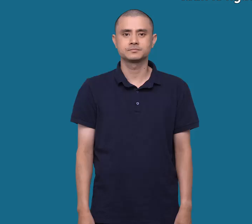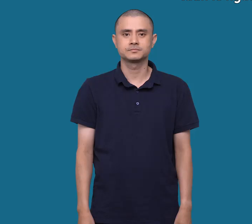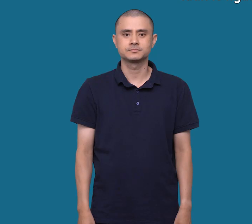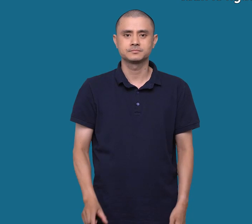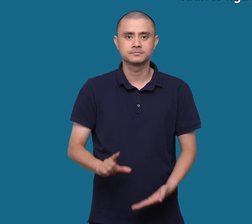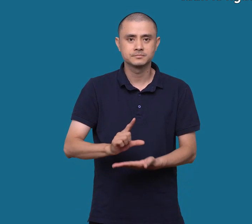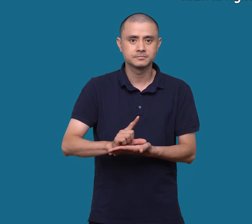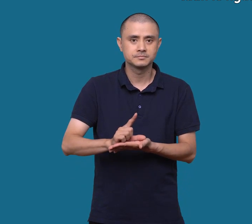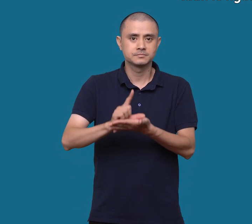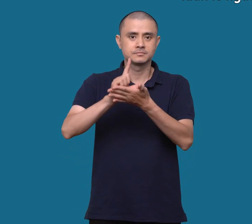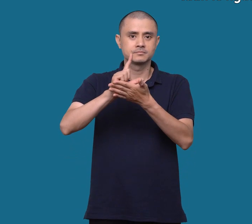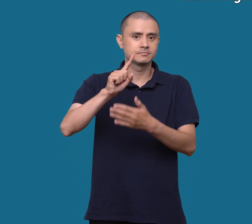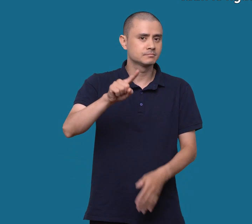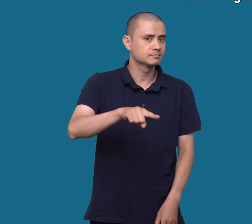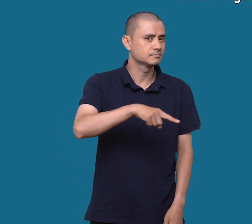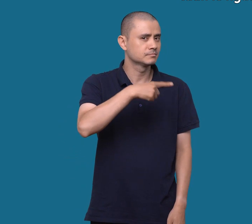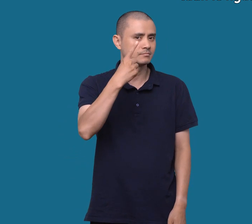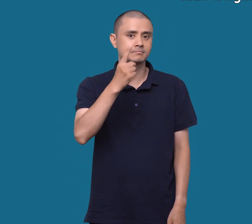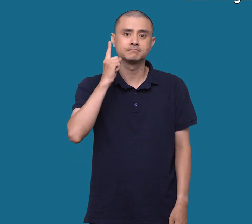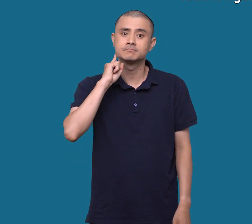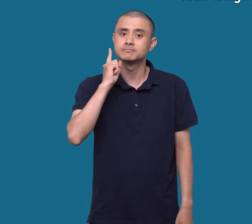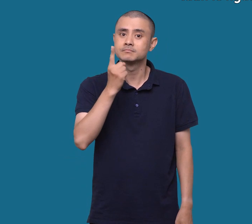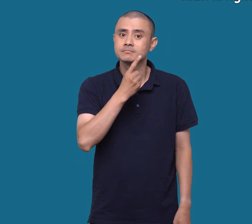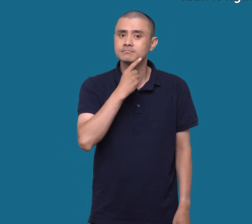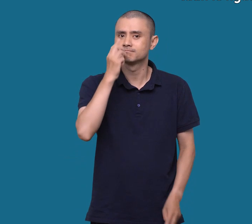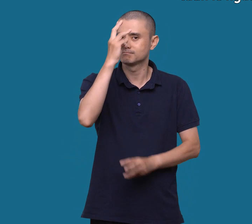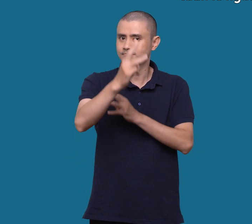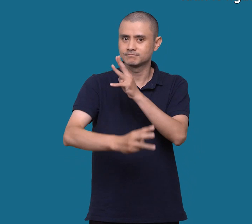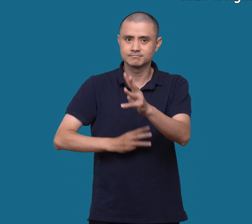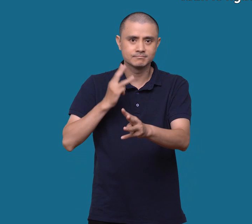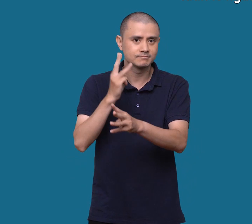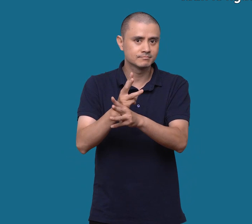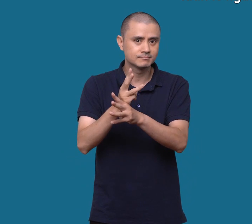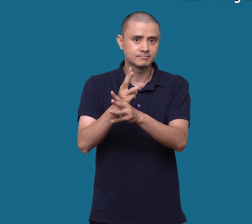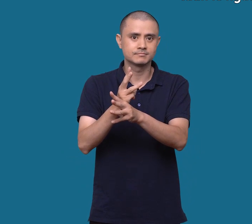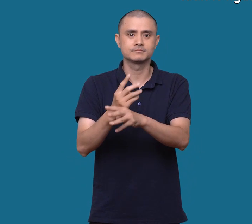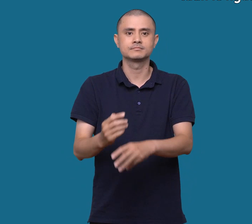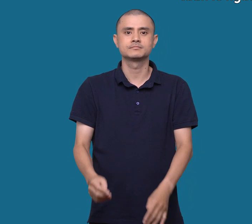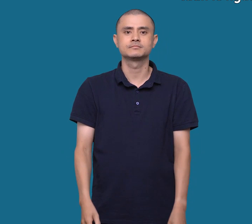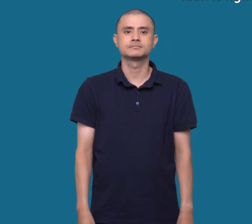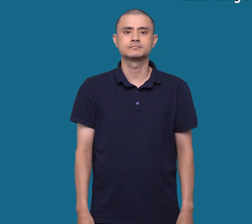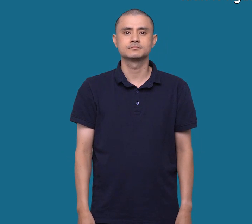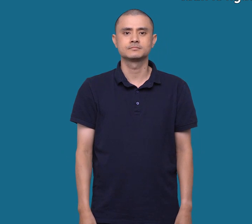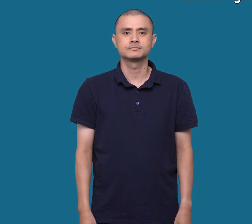tuần lễ người Điếc thế giới